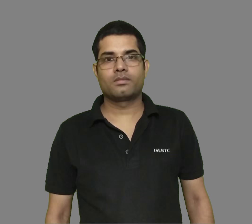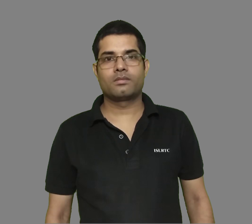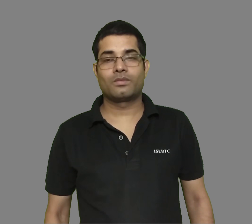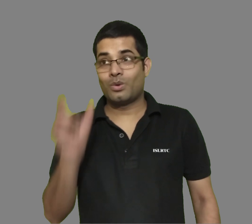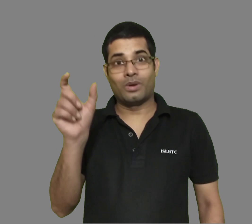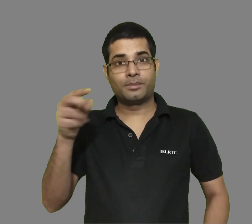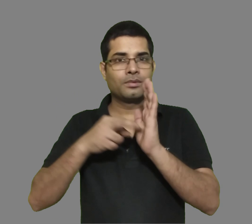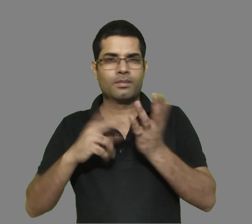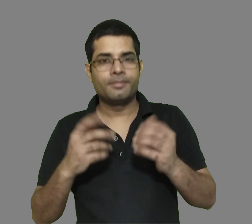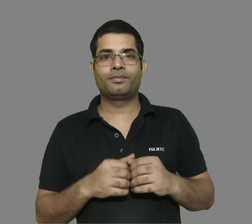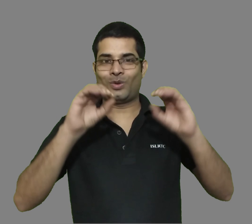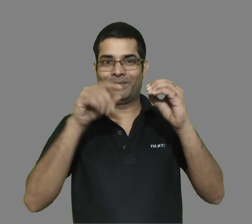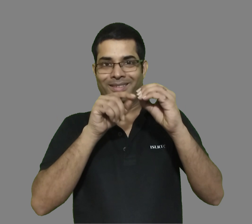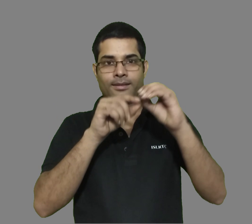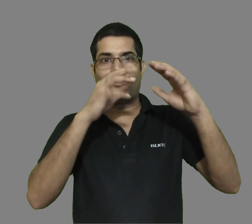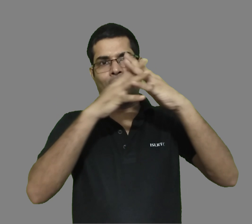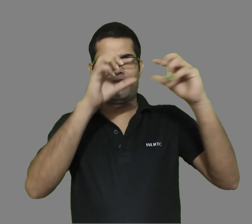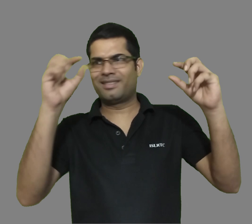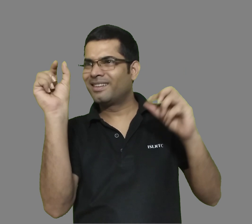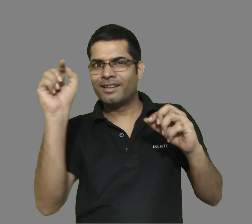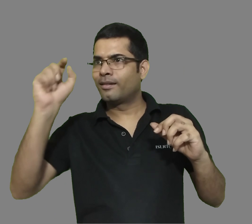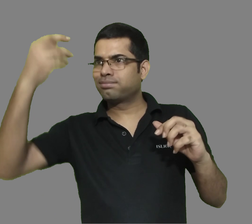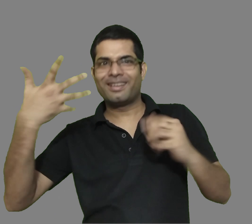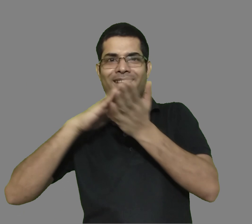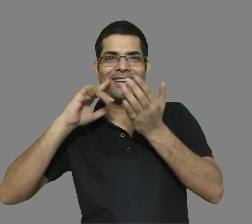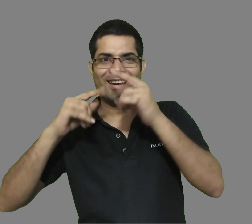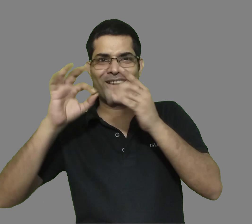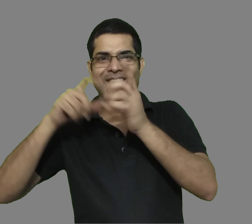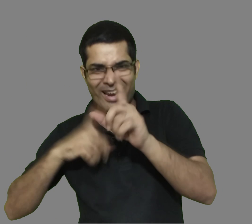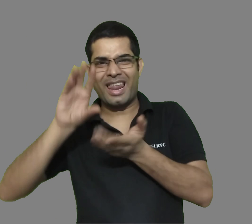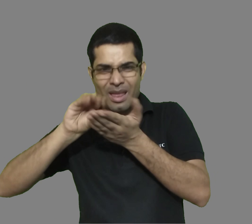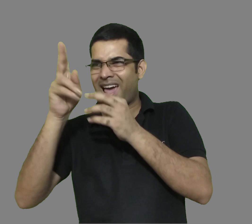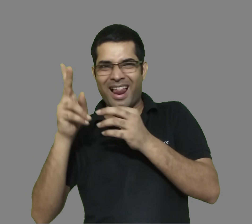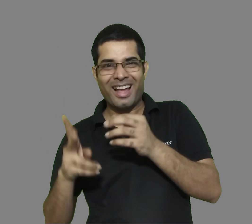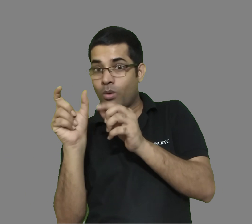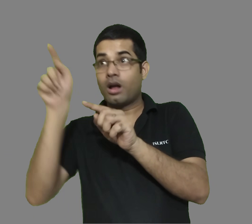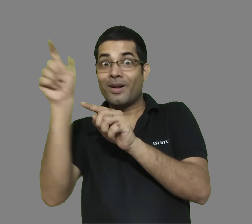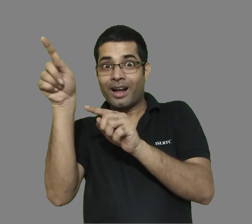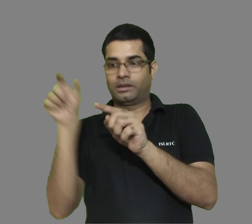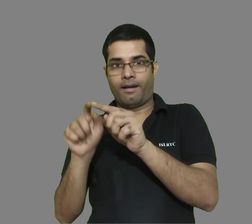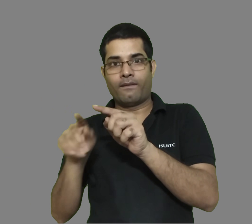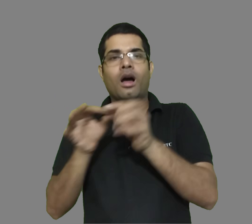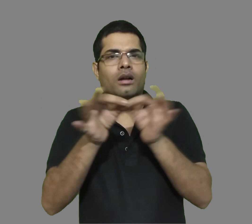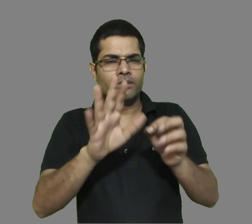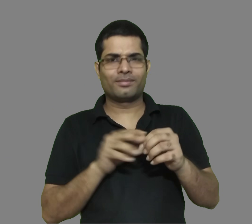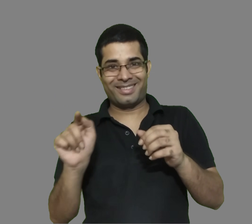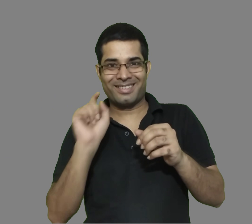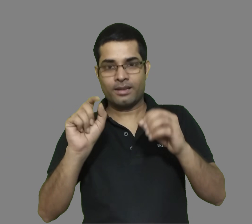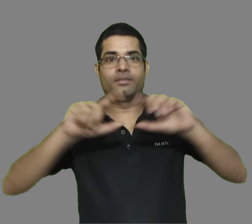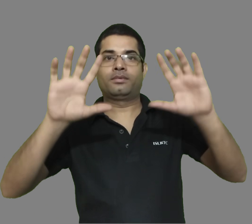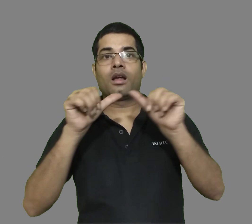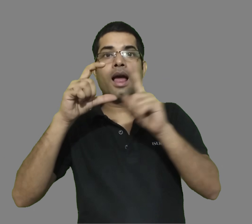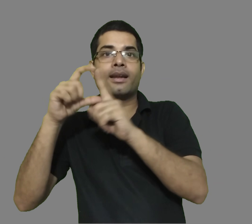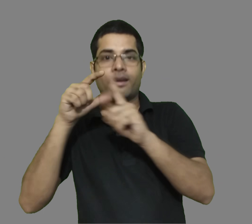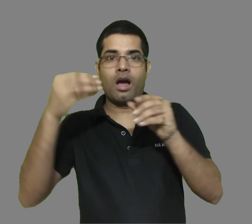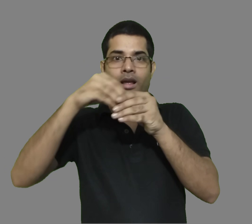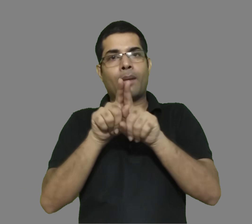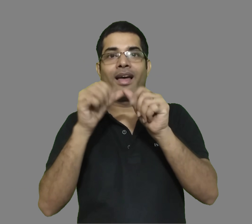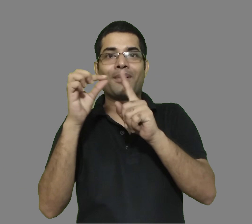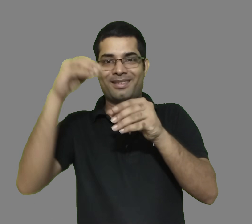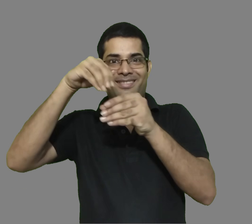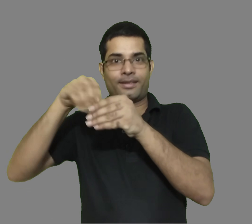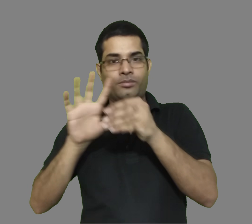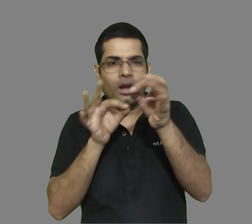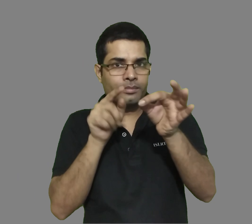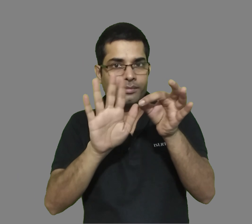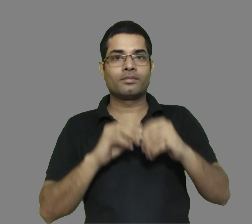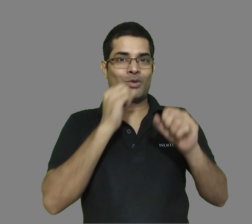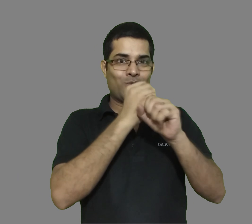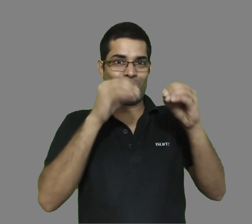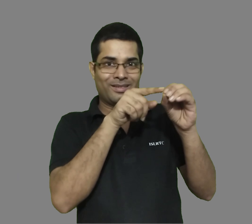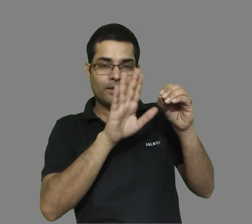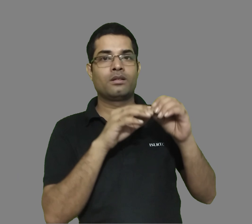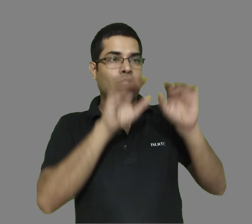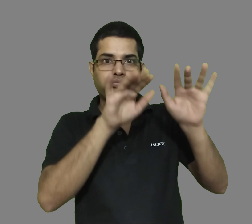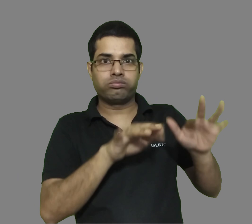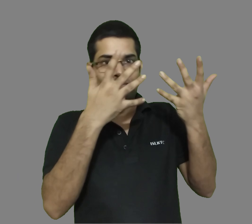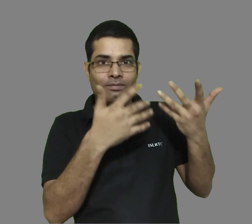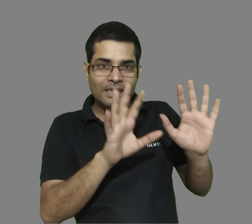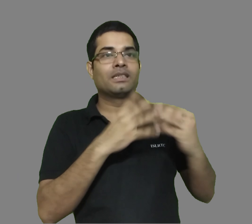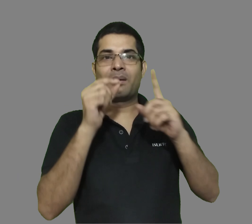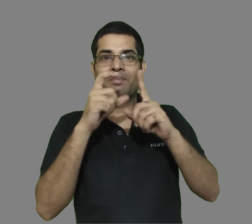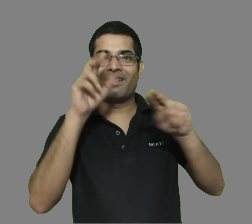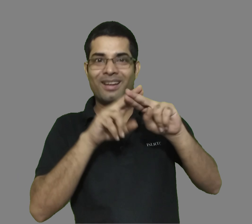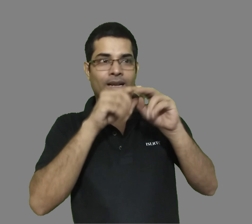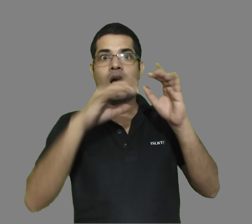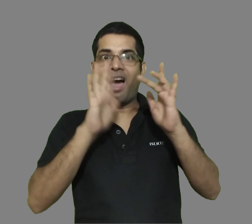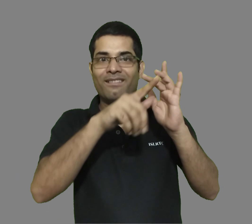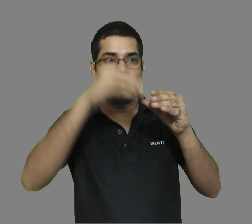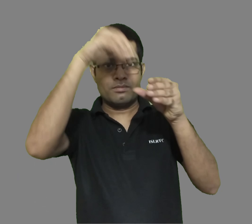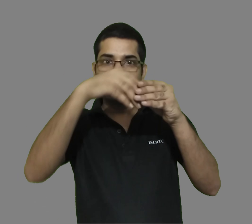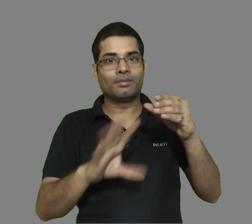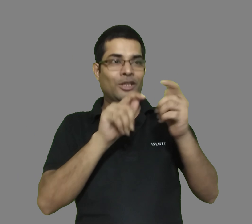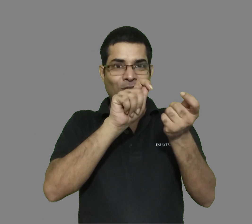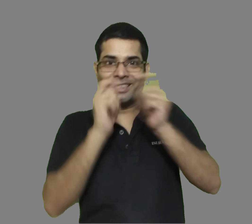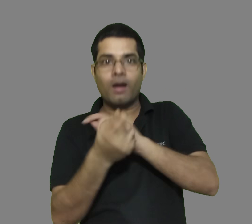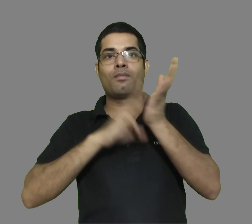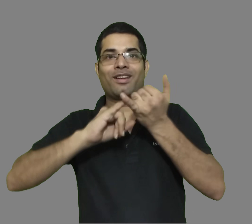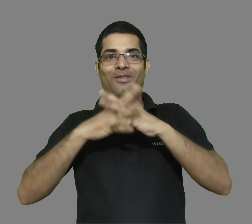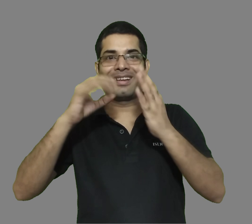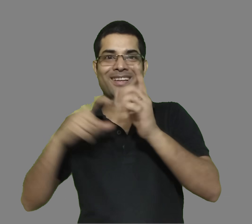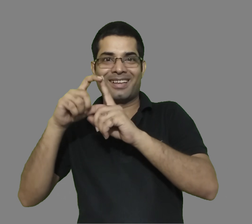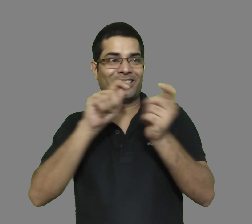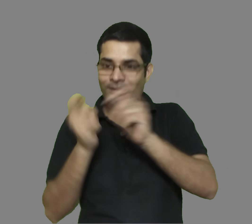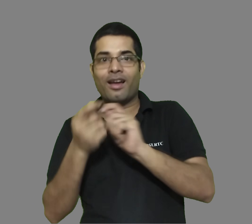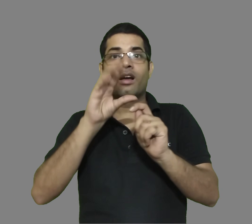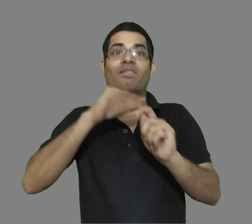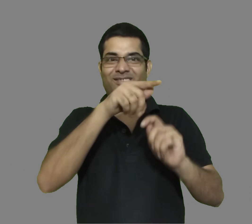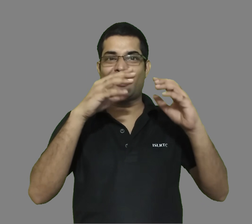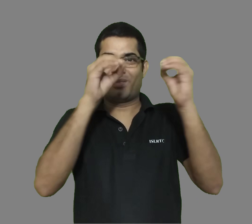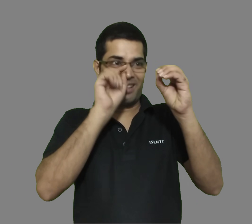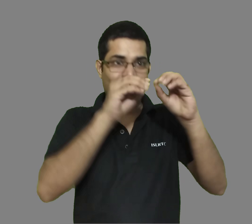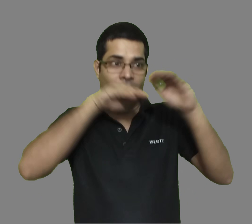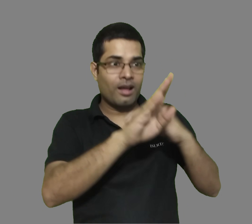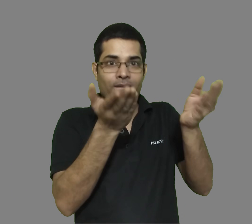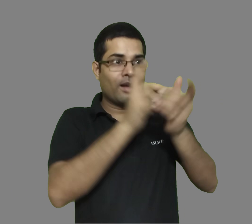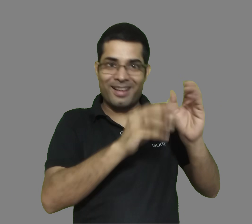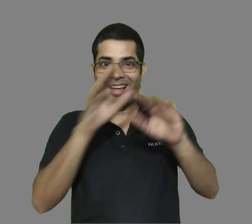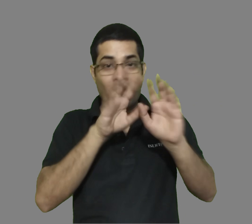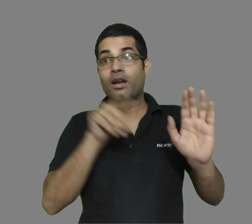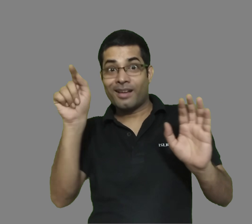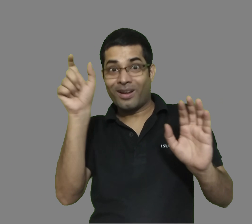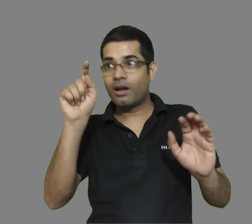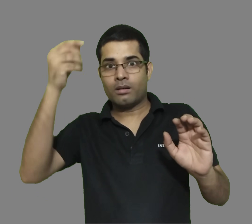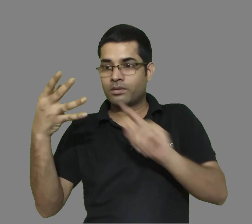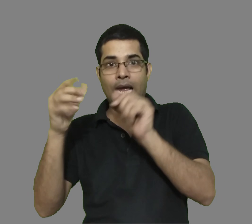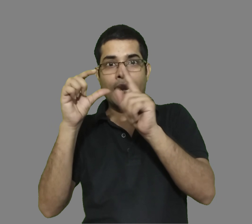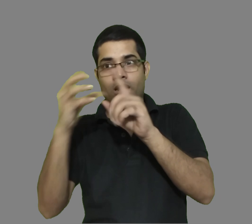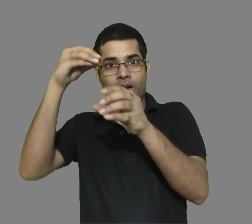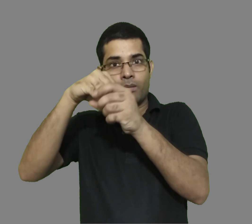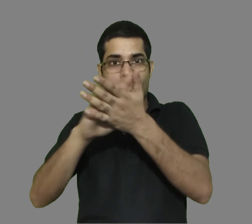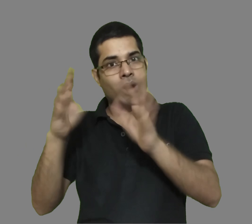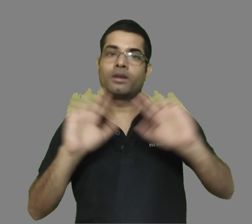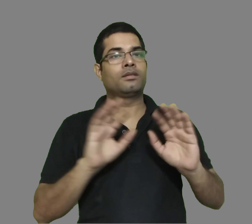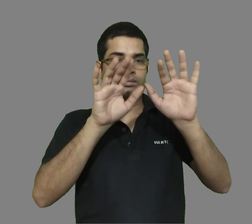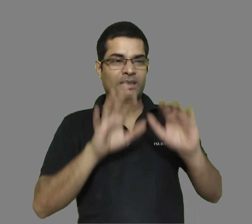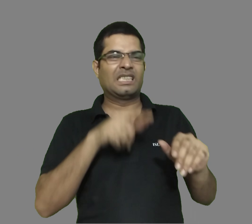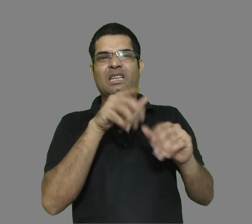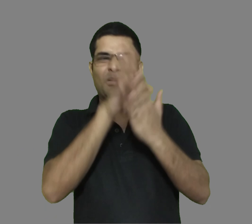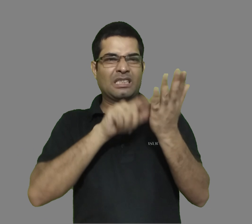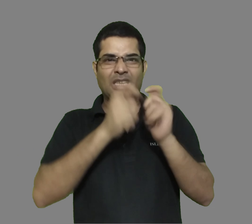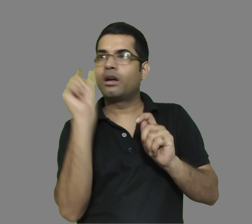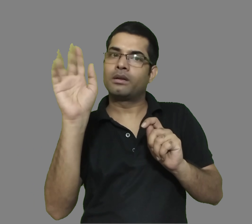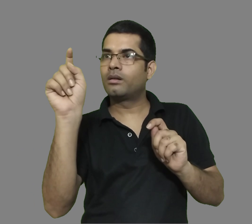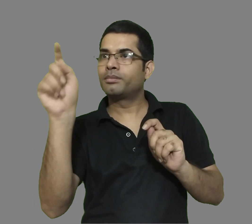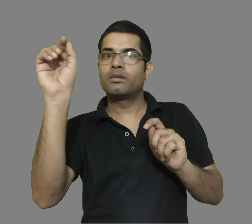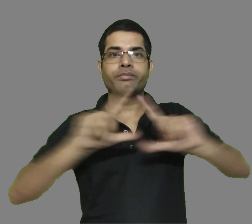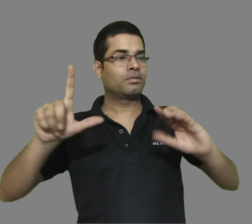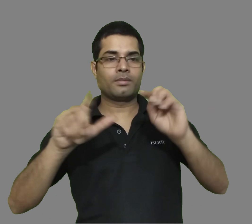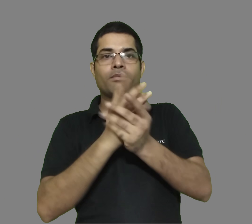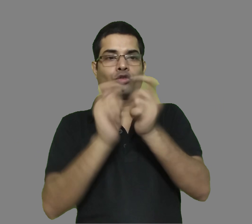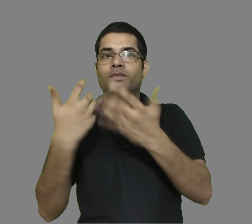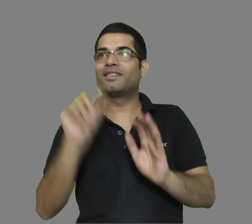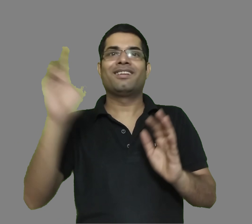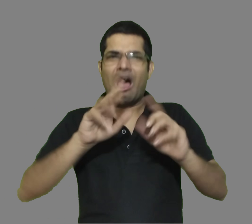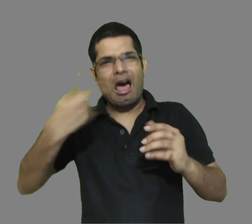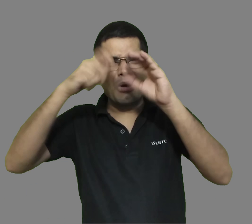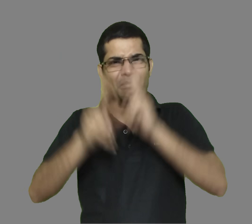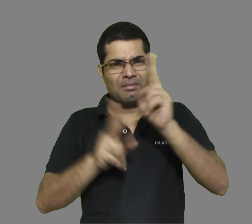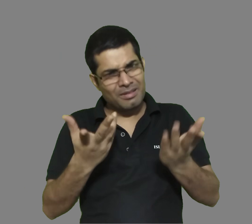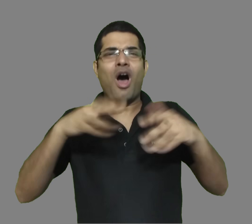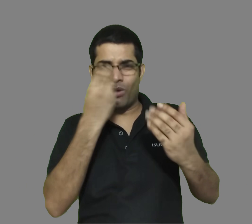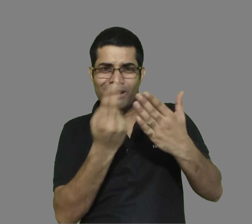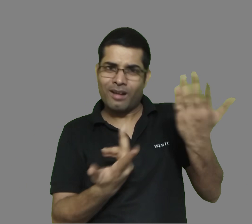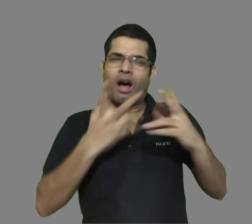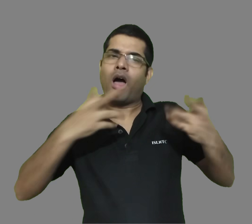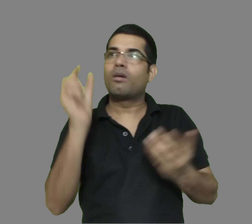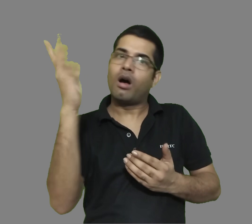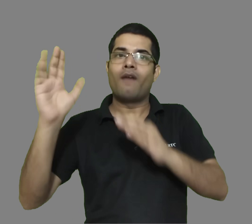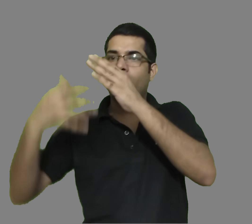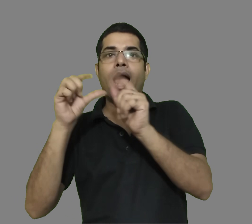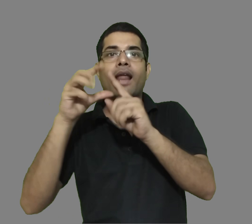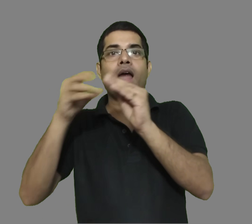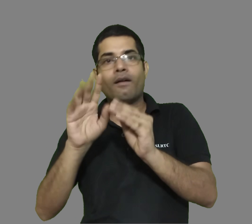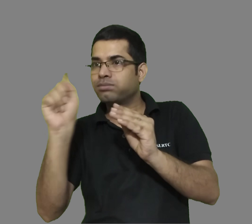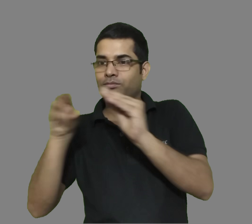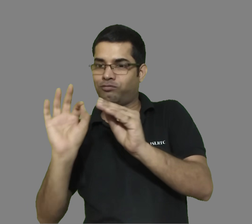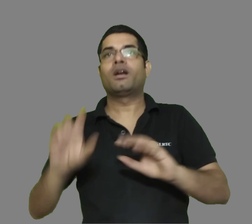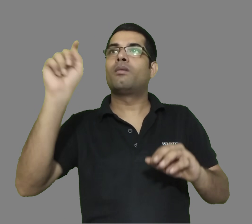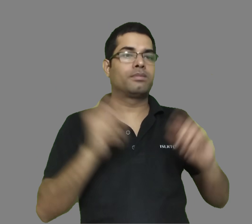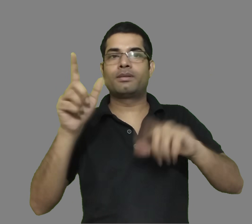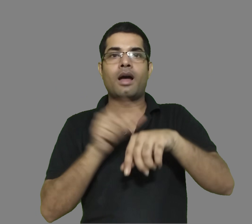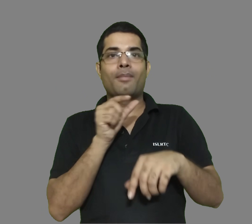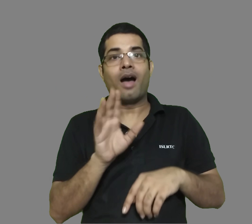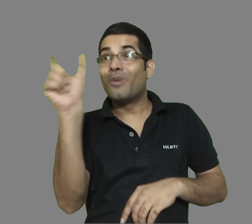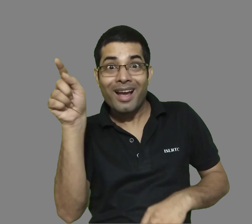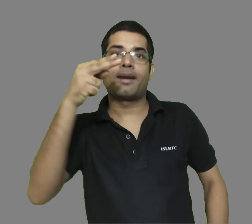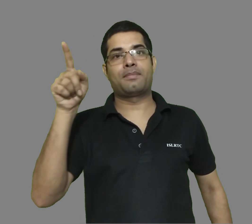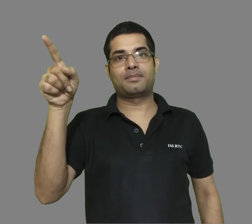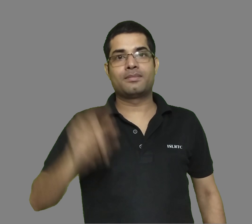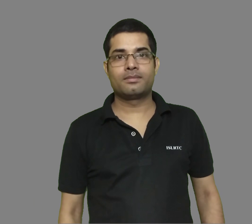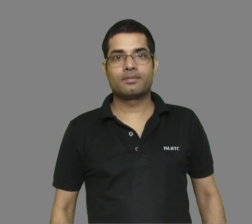Chrome Extension